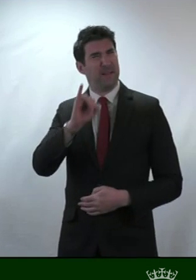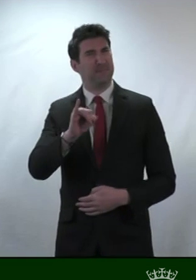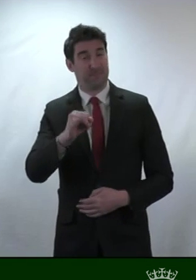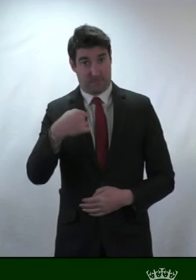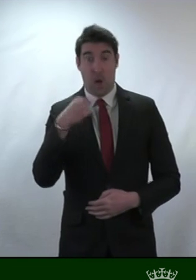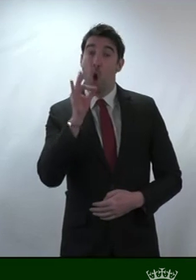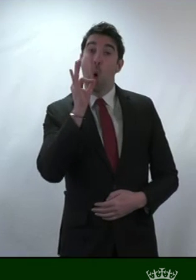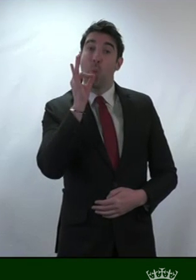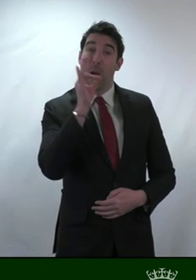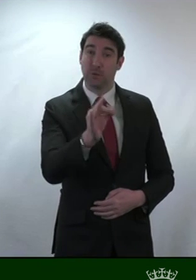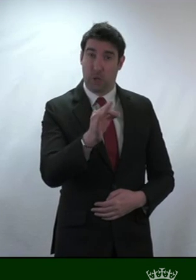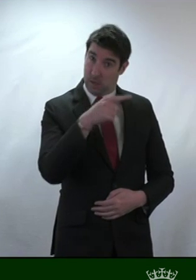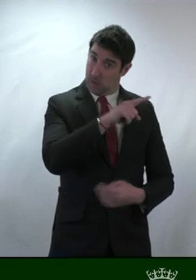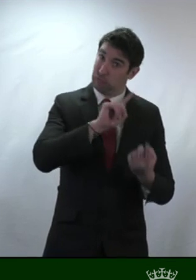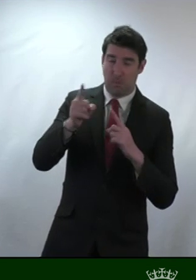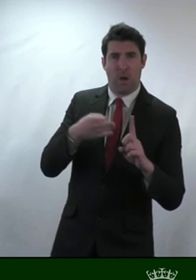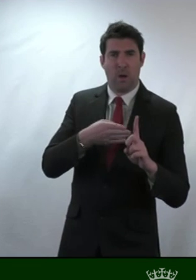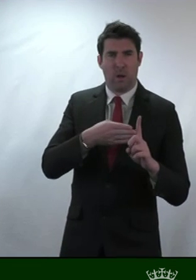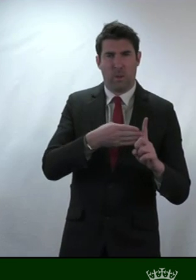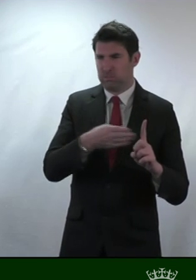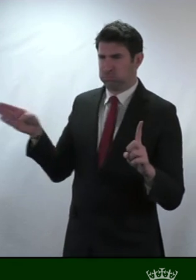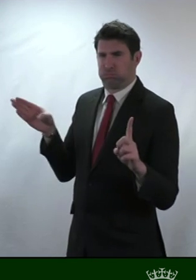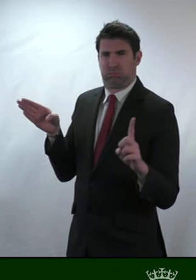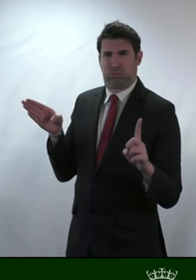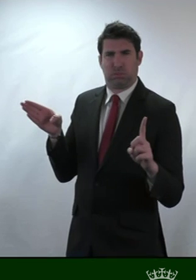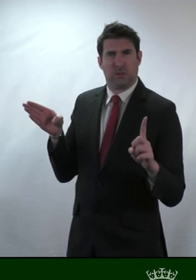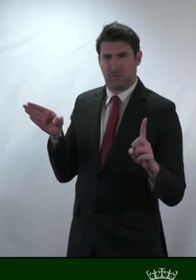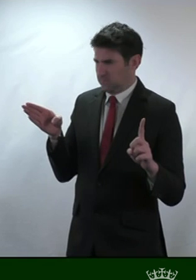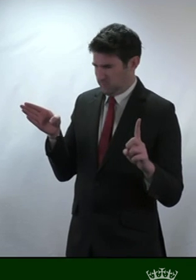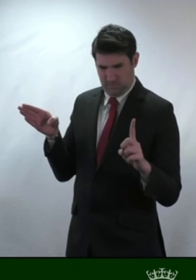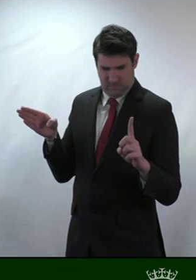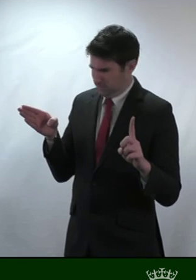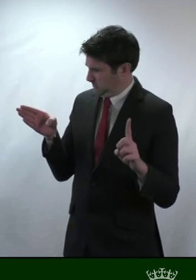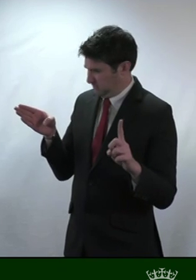I am not surprised, because the Prime Minister did not want to answer the question.